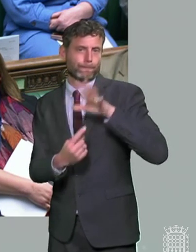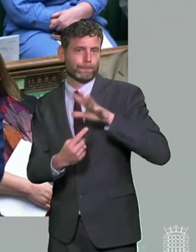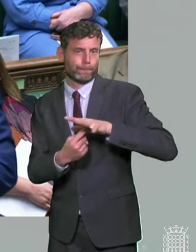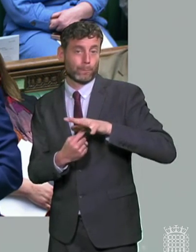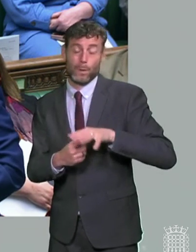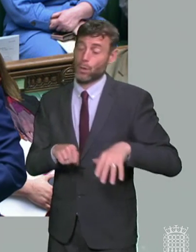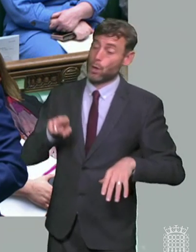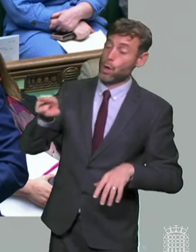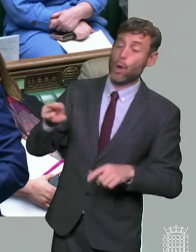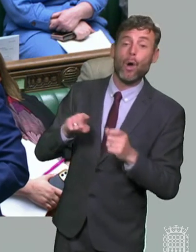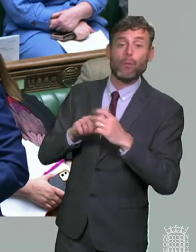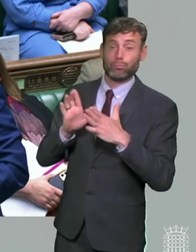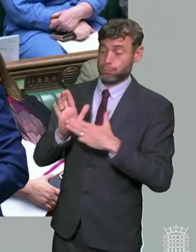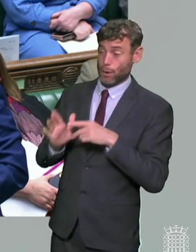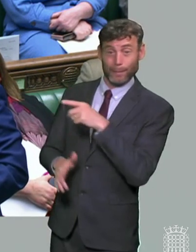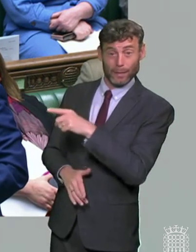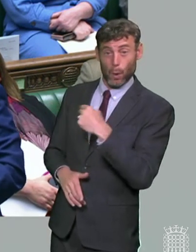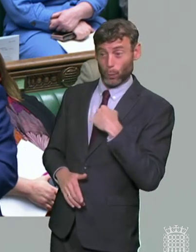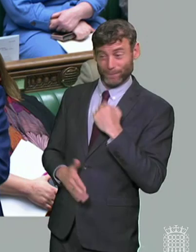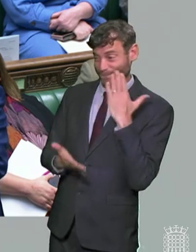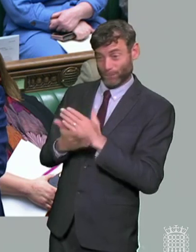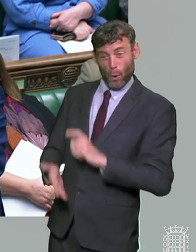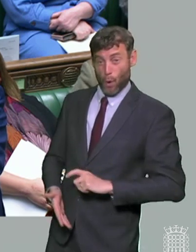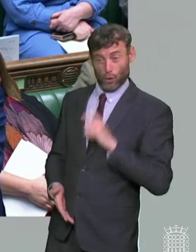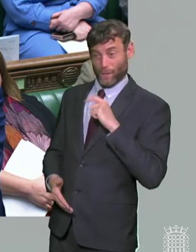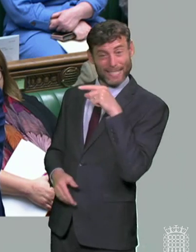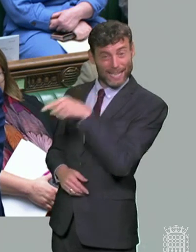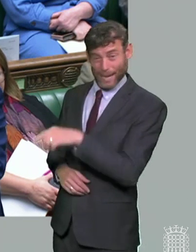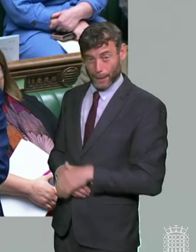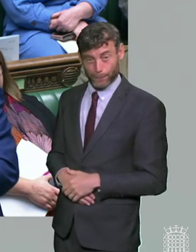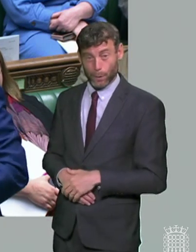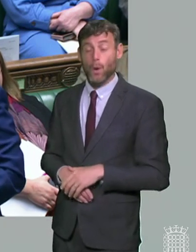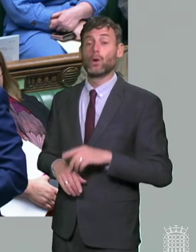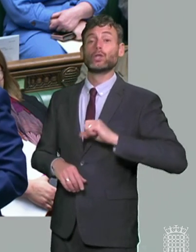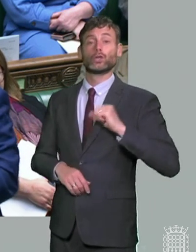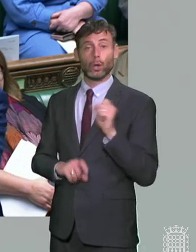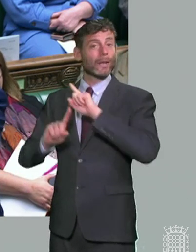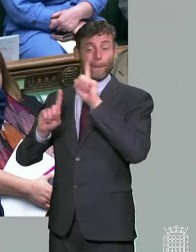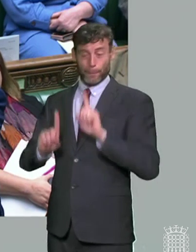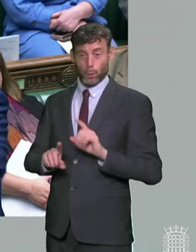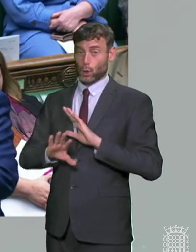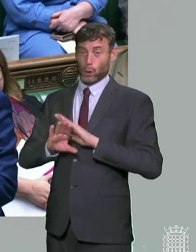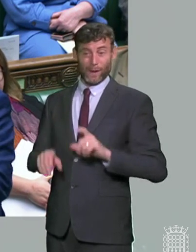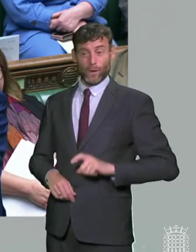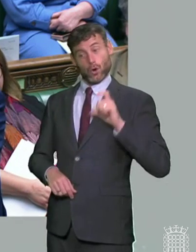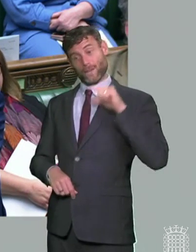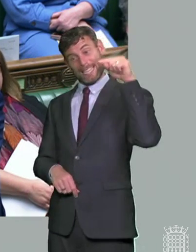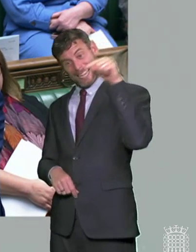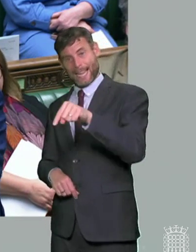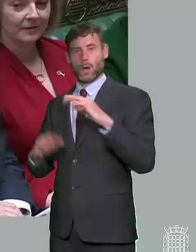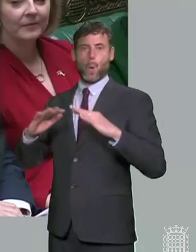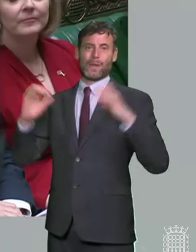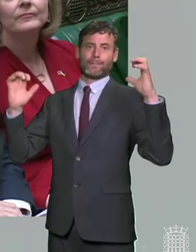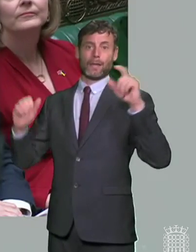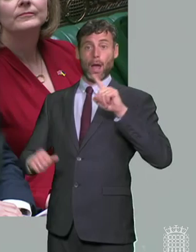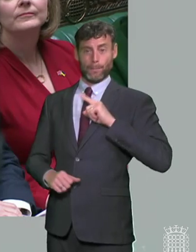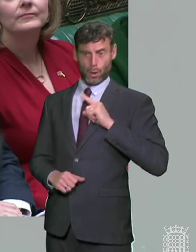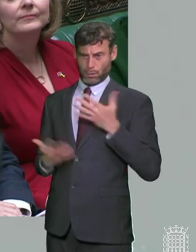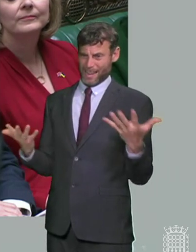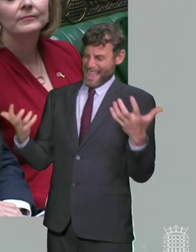It is not just the Prime Minister that we have zero confidence in, but the broken Westminster system that puts a man like him in power.